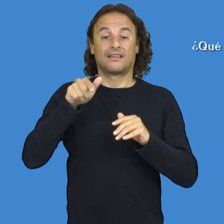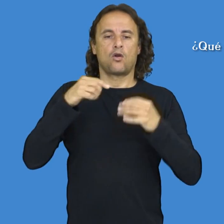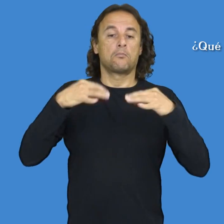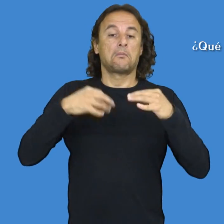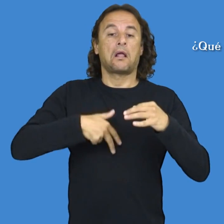normal